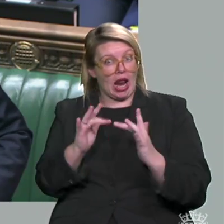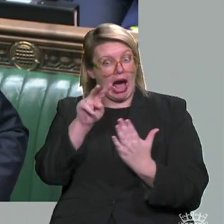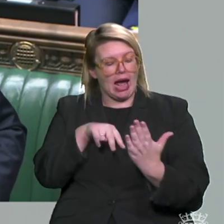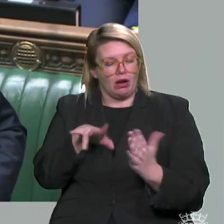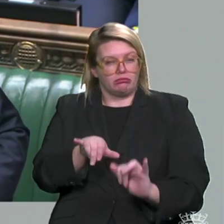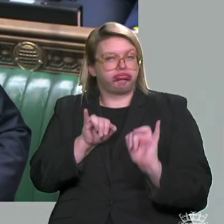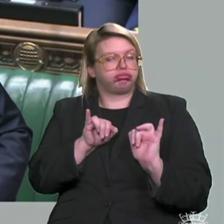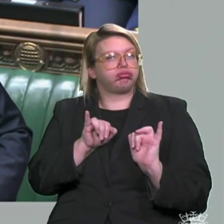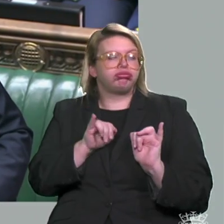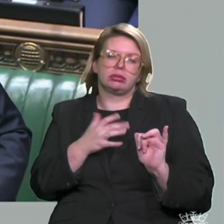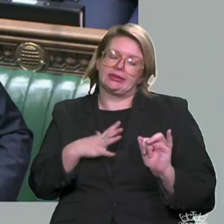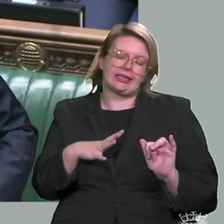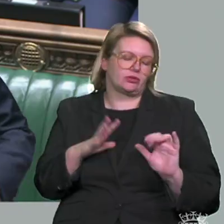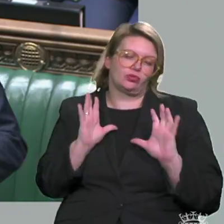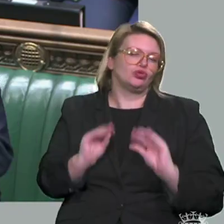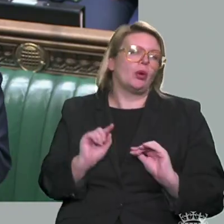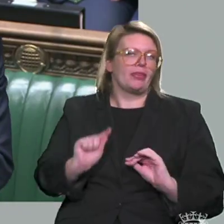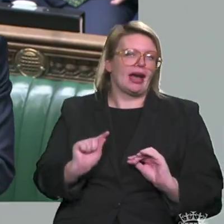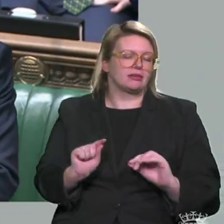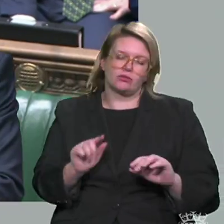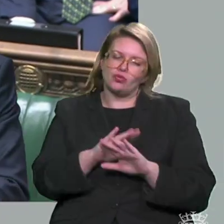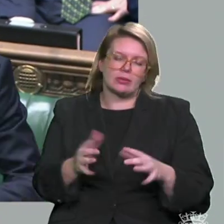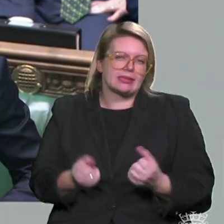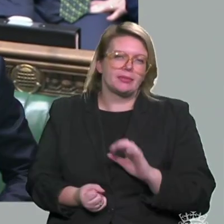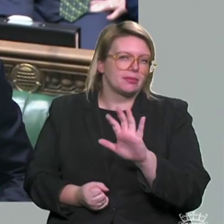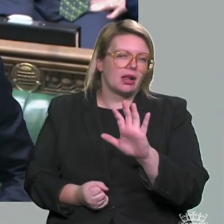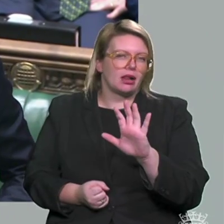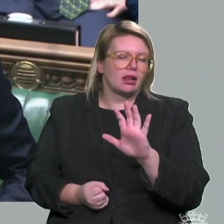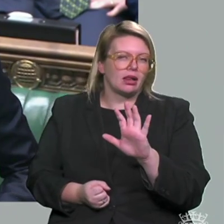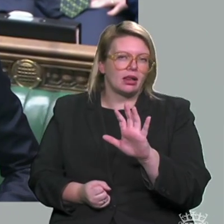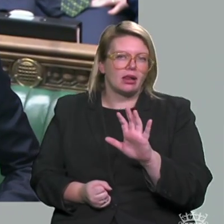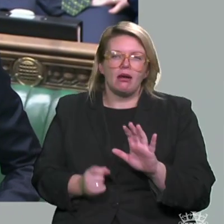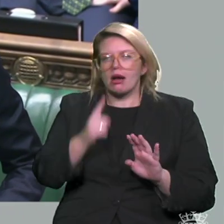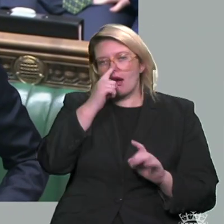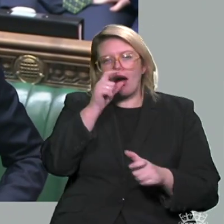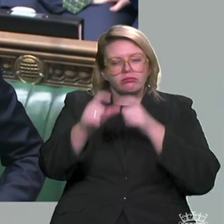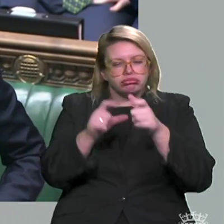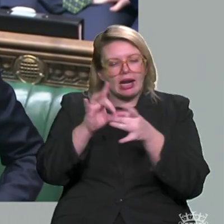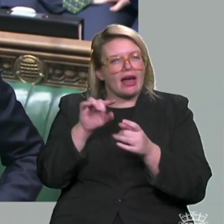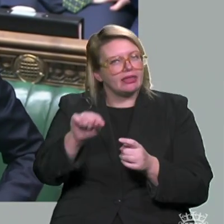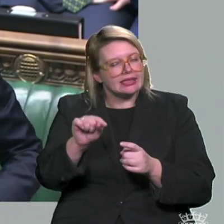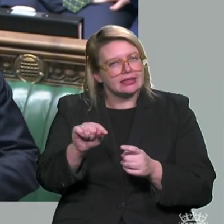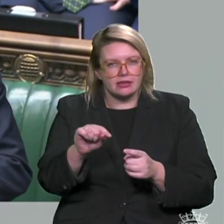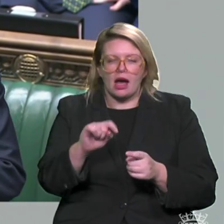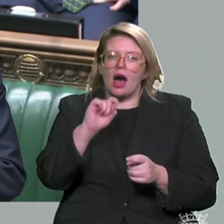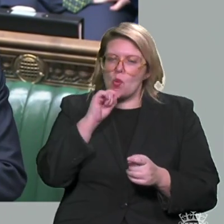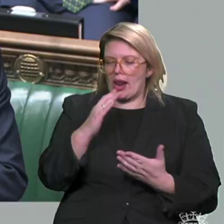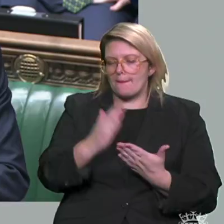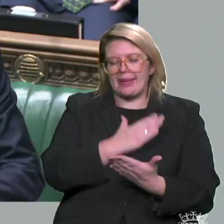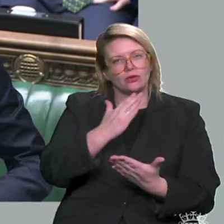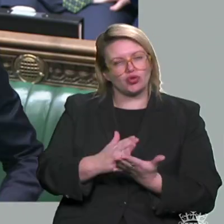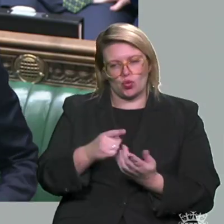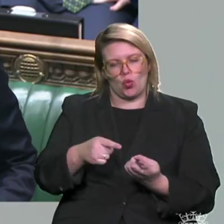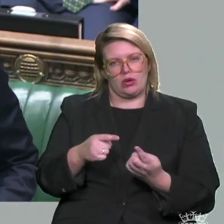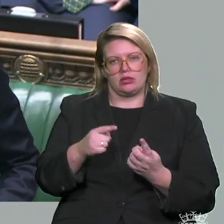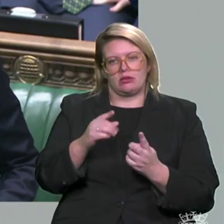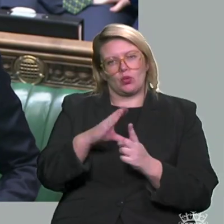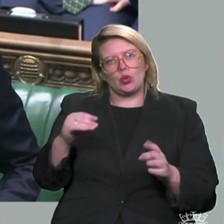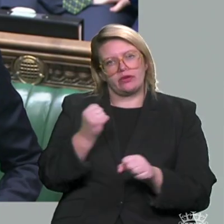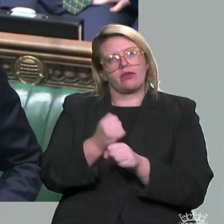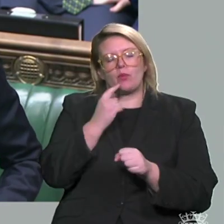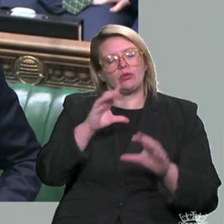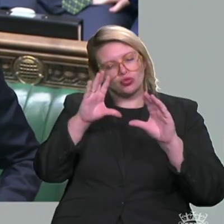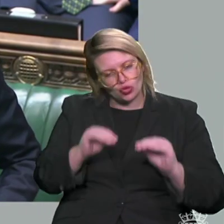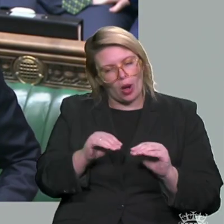Obviously, it is utterly unacceptable to make such linkages and to use such language, and I am determined that the scourge of antisemitism be eradicated.